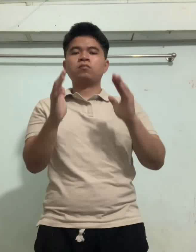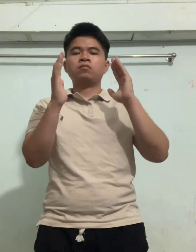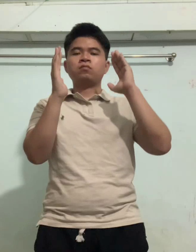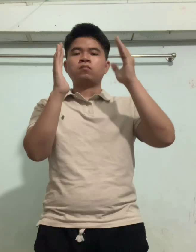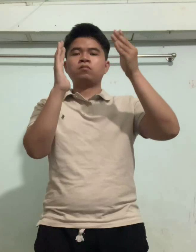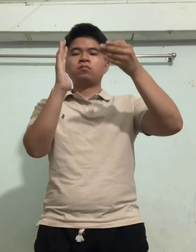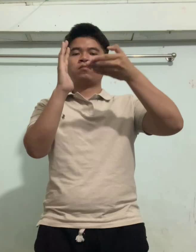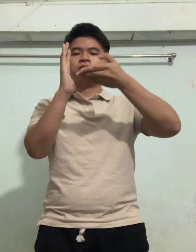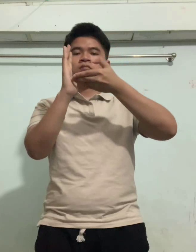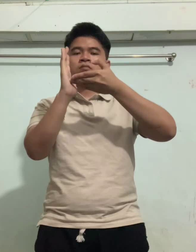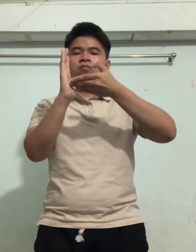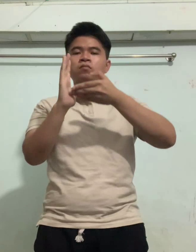gioi thieu